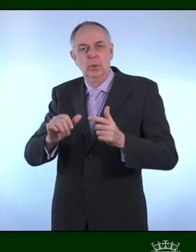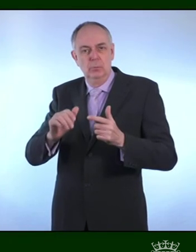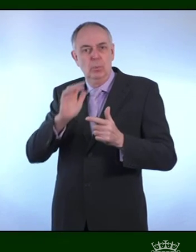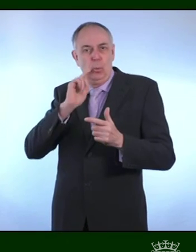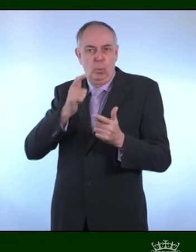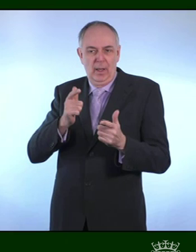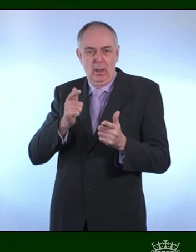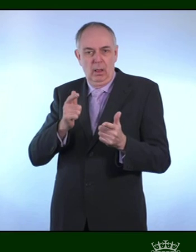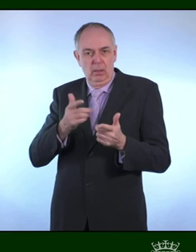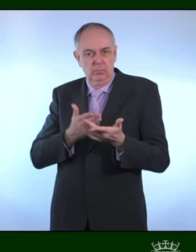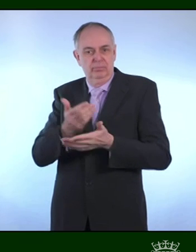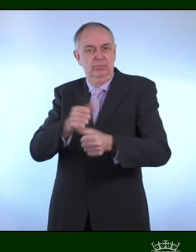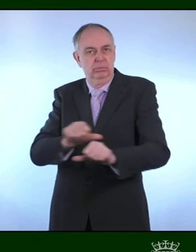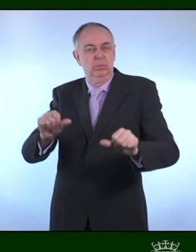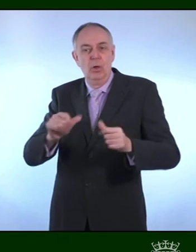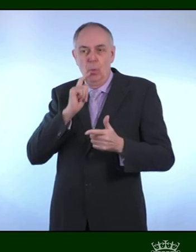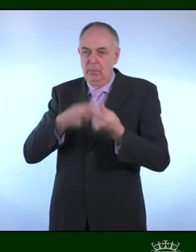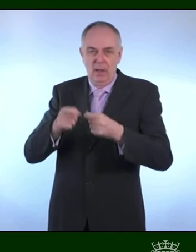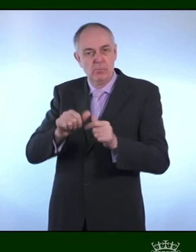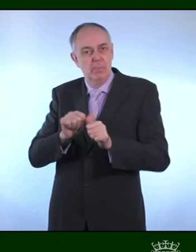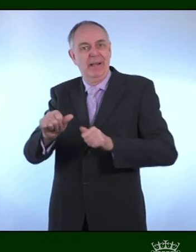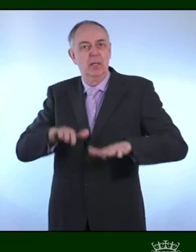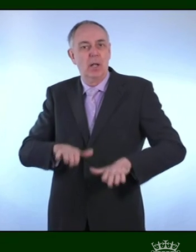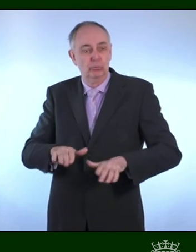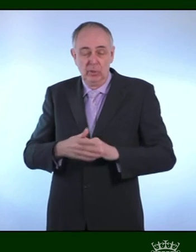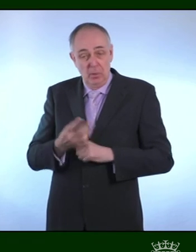On that, he and I completely agree.